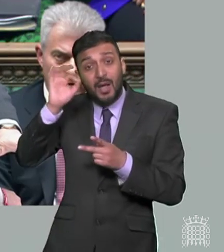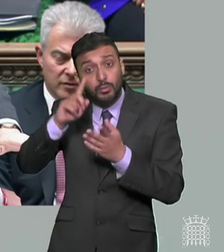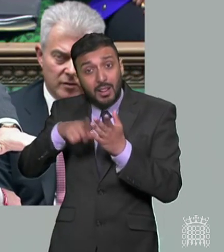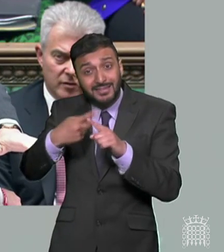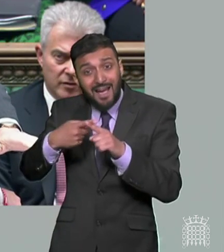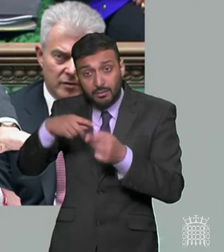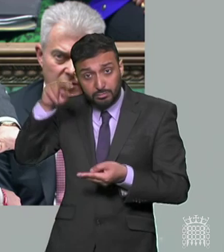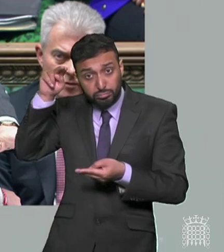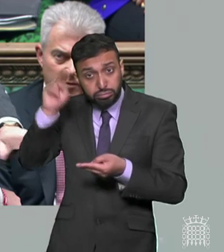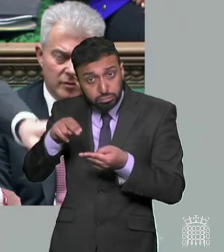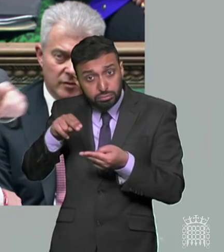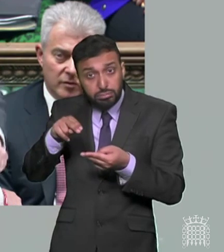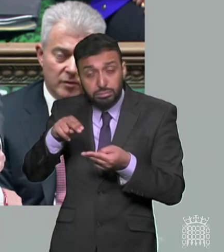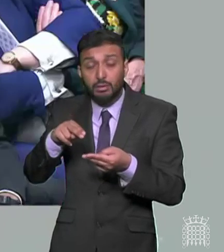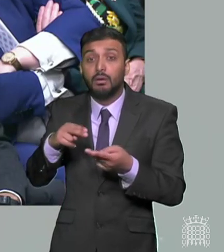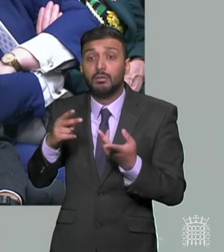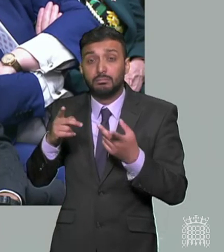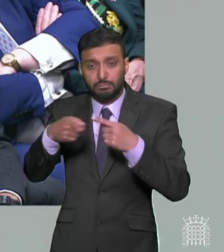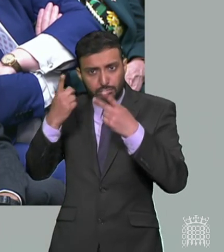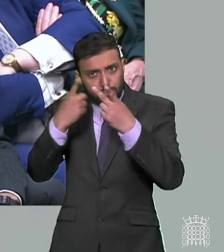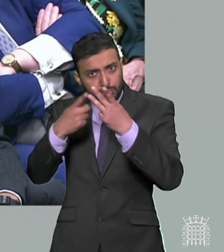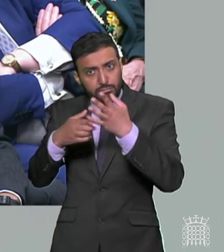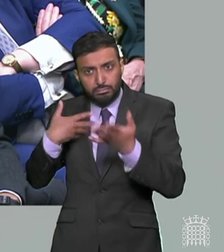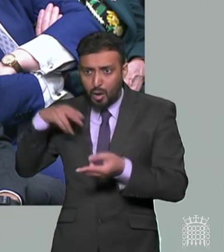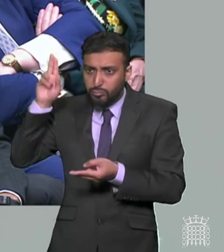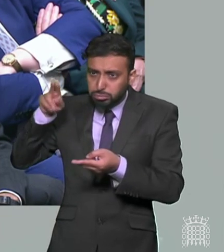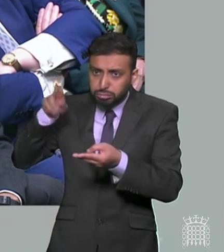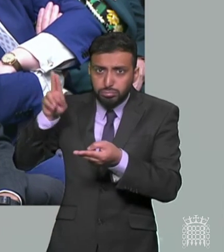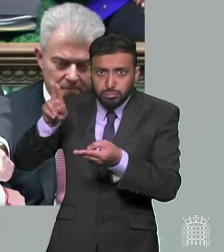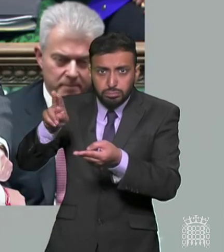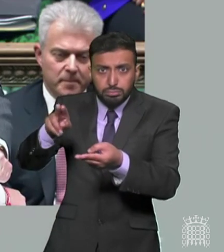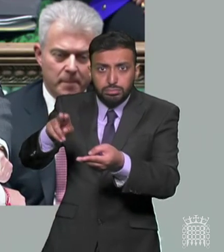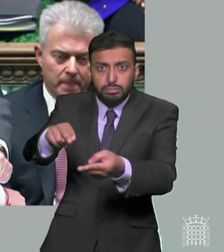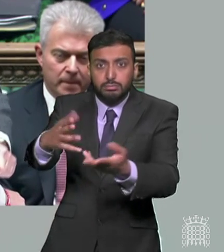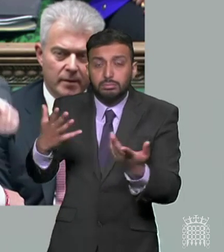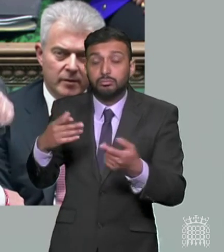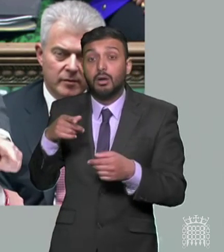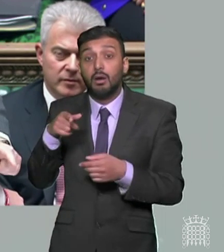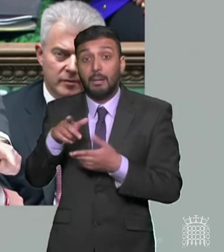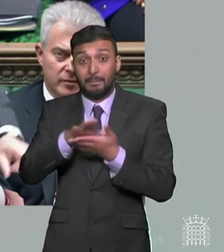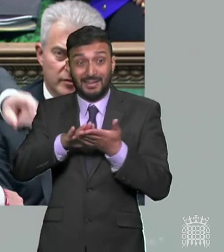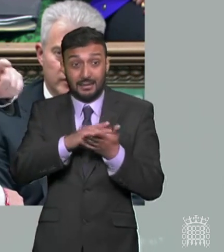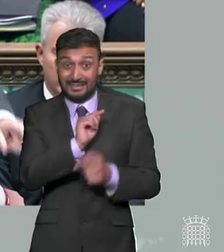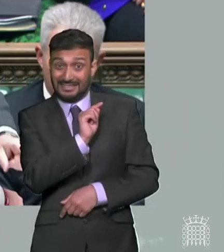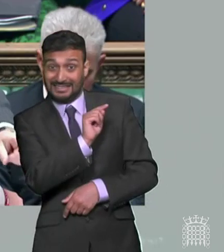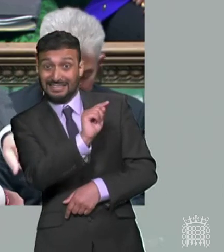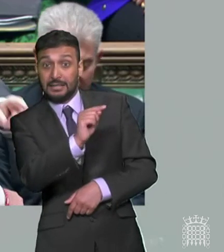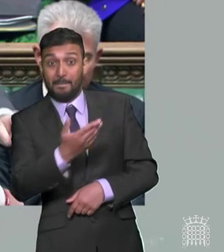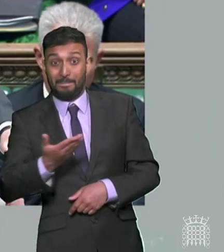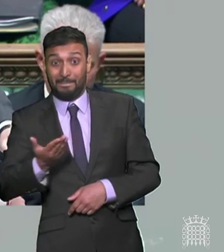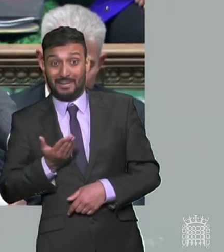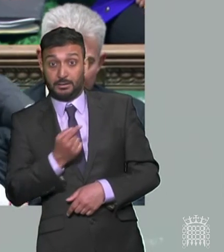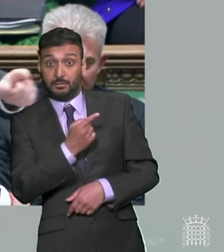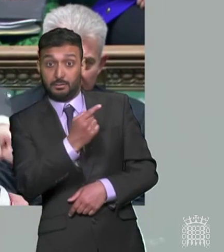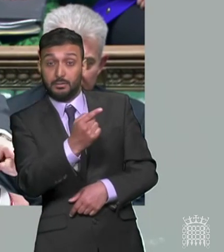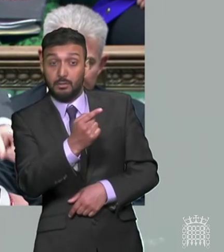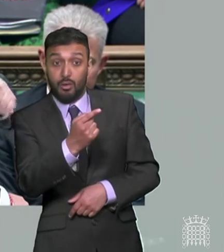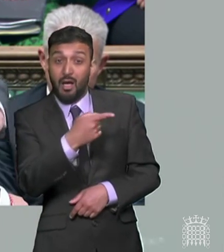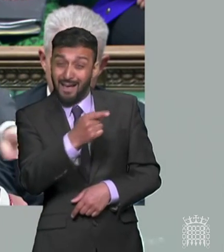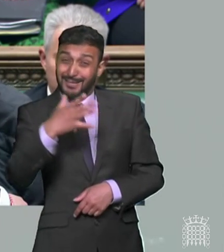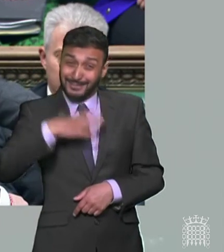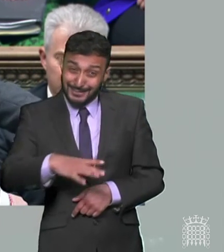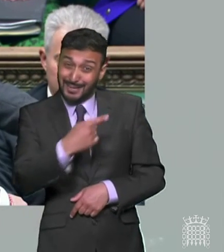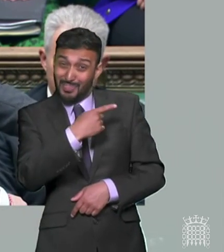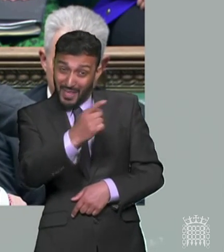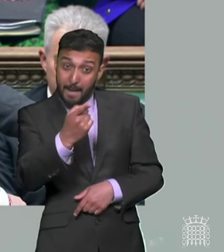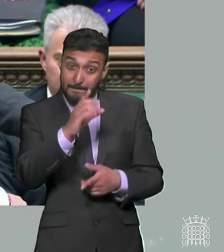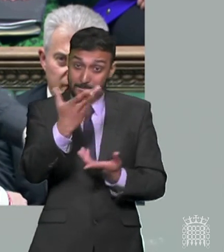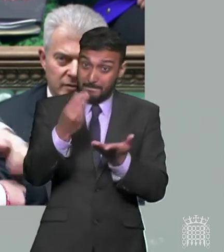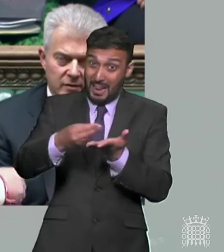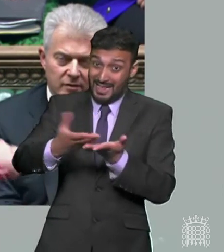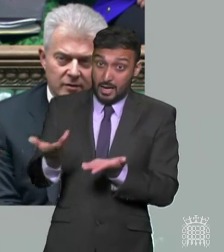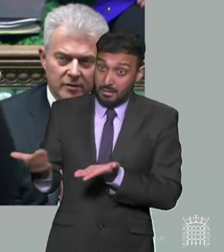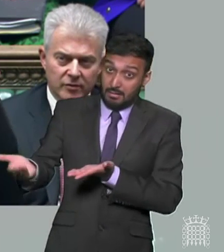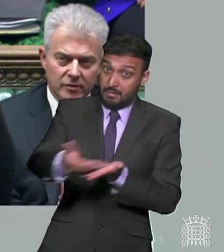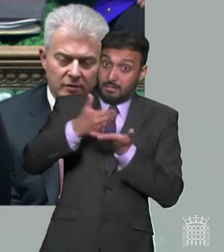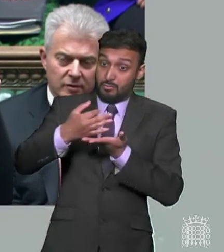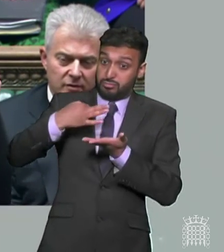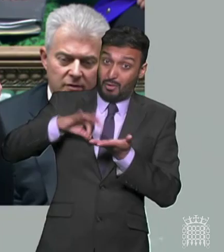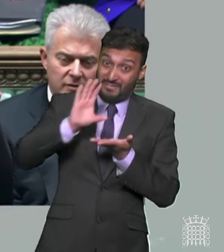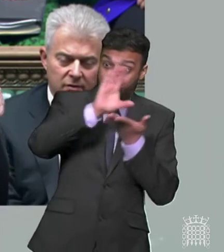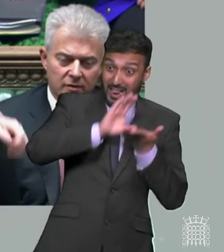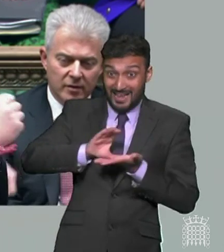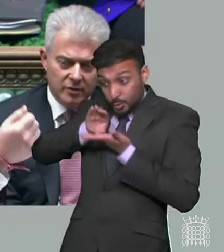Labour’s thing raises only £6.6 billion, and it clobbers the very businesses that we need to invest in energy to bring the prices down for people across this country.